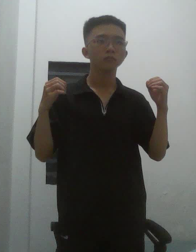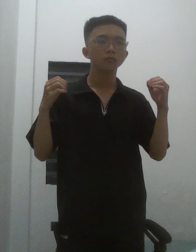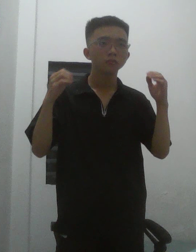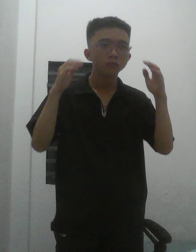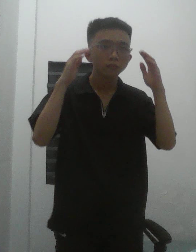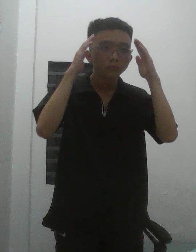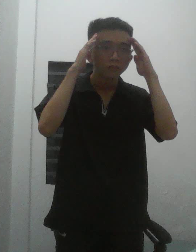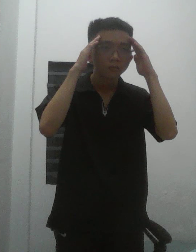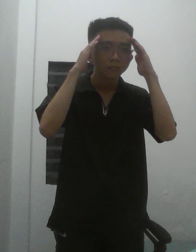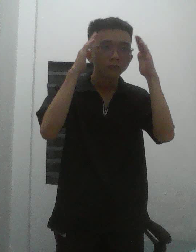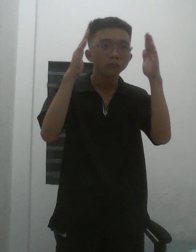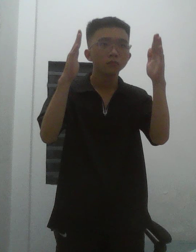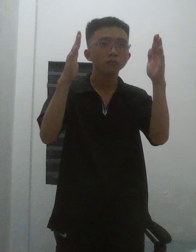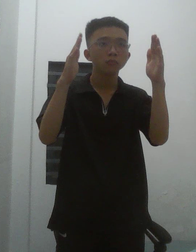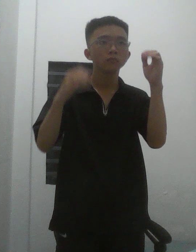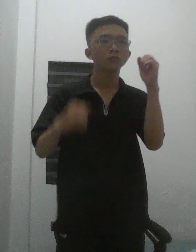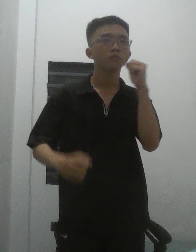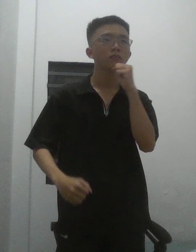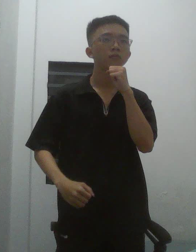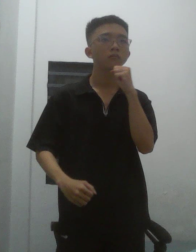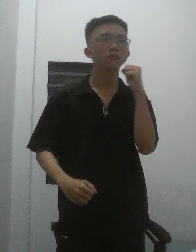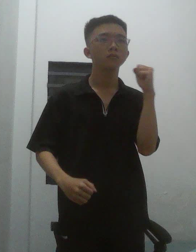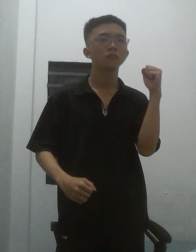khong quan tam